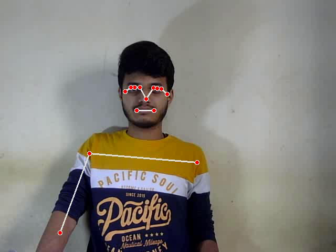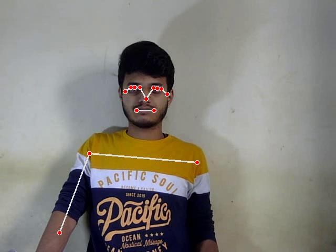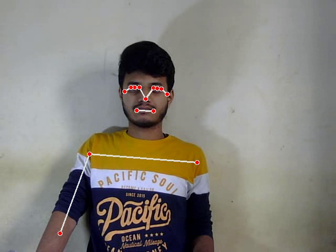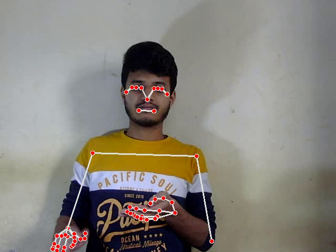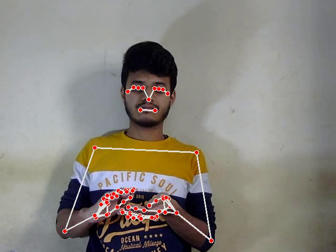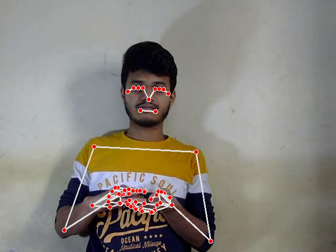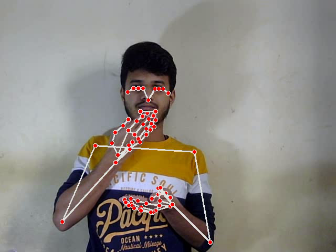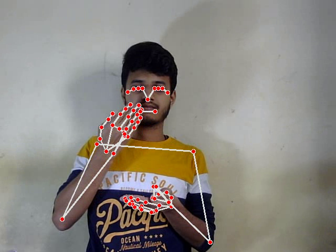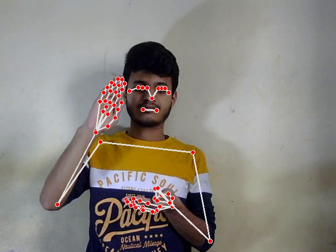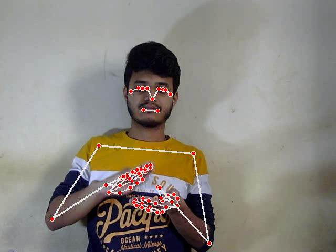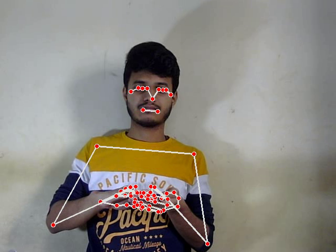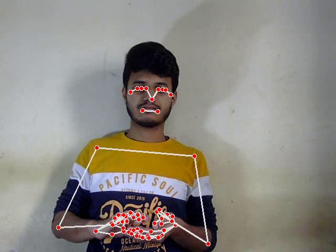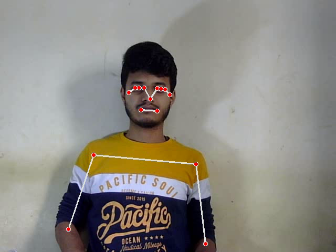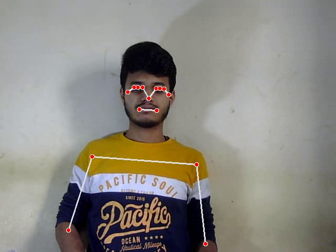bad